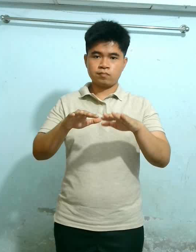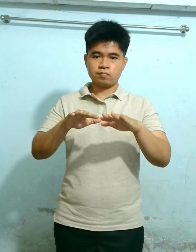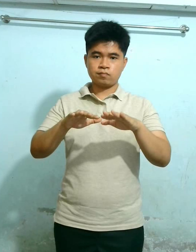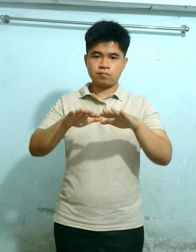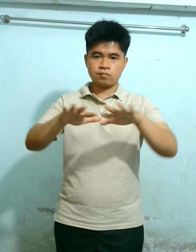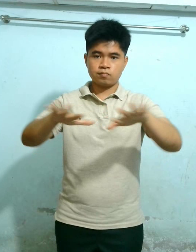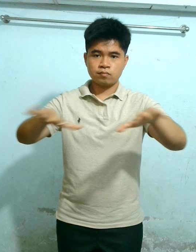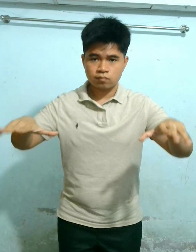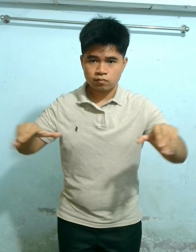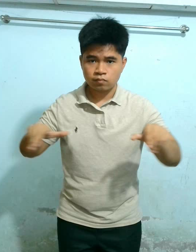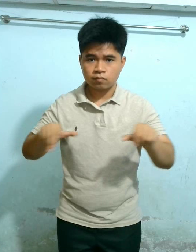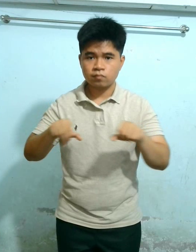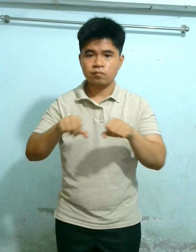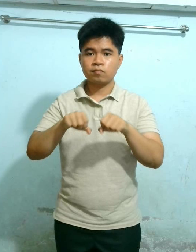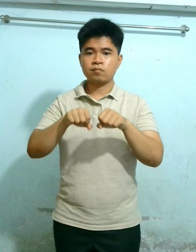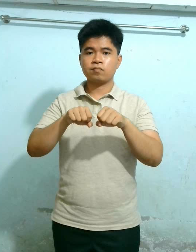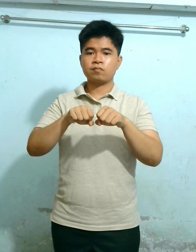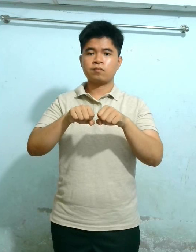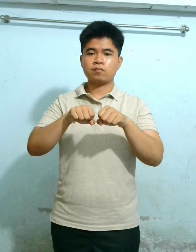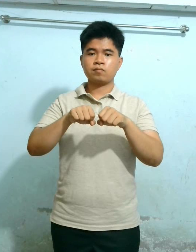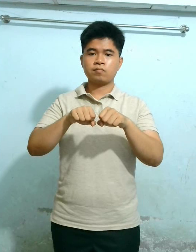boi